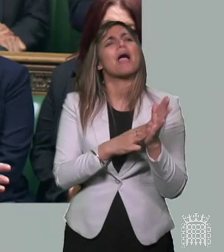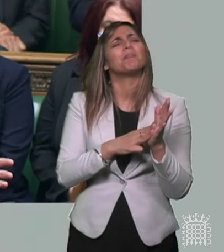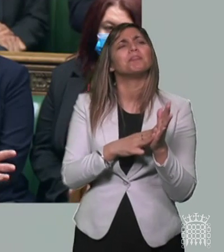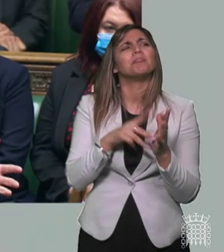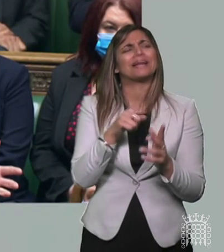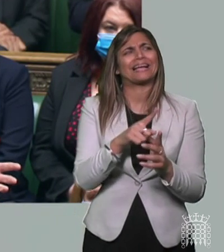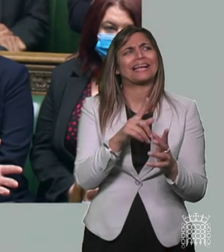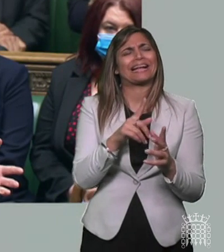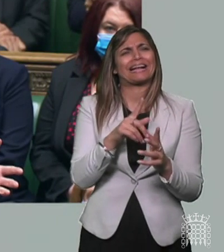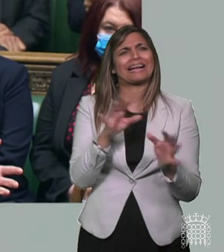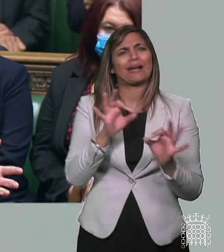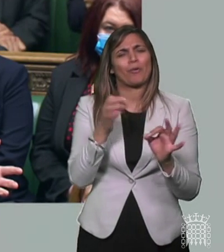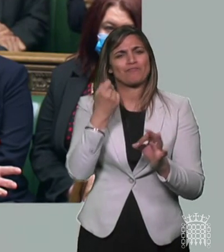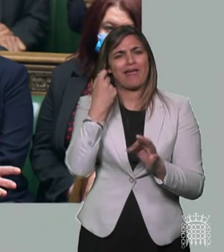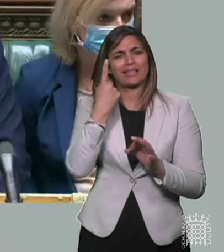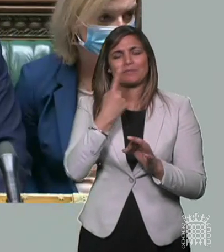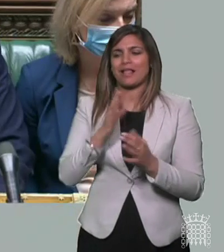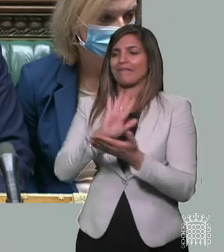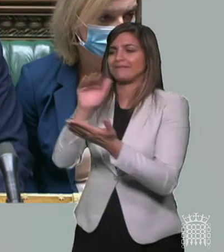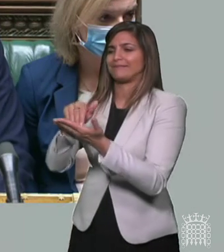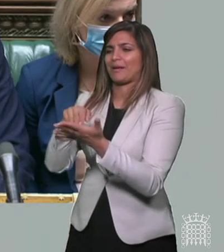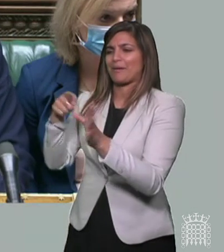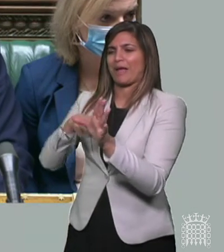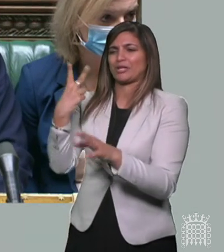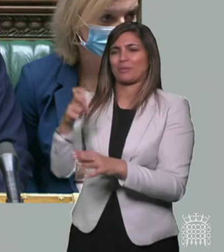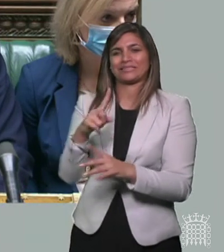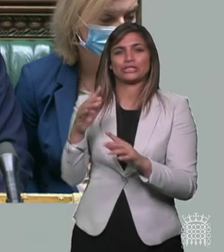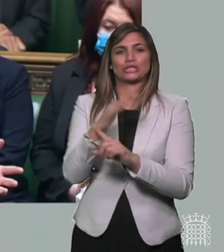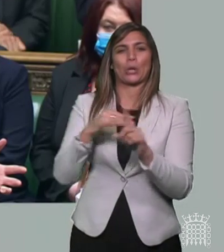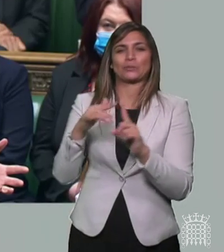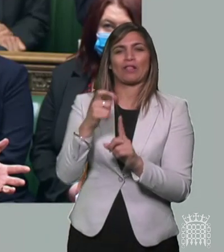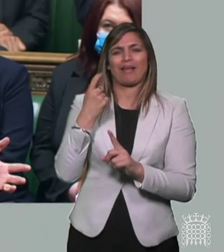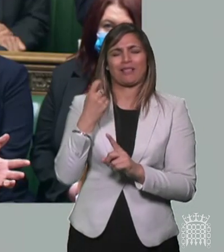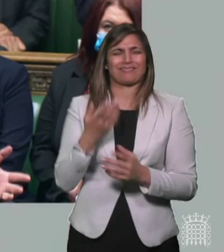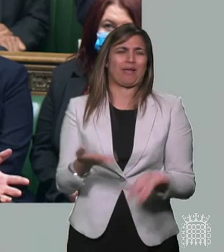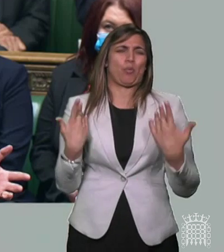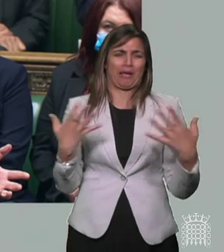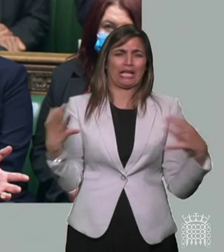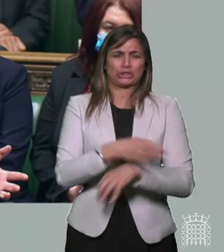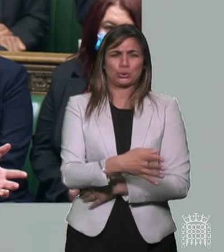That is the excuse, isn’t it? Come off it.